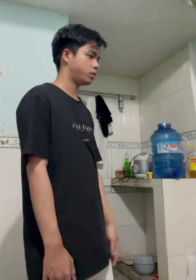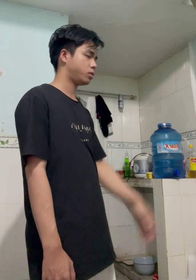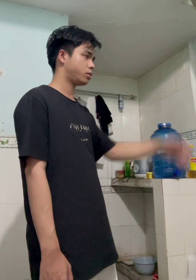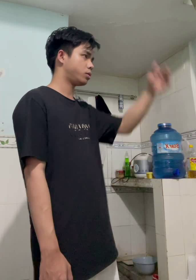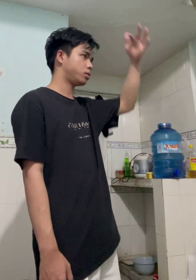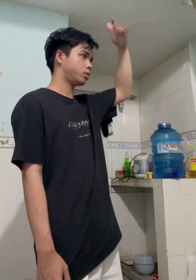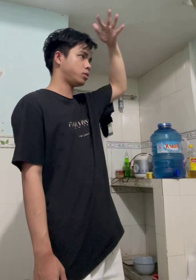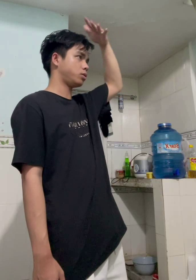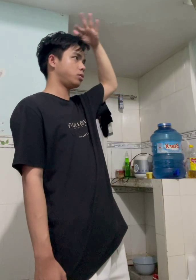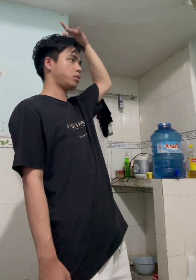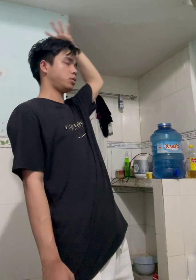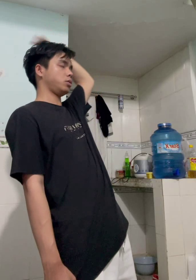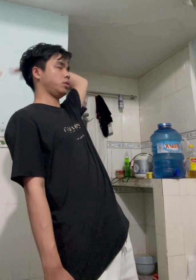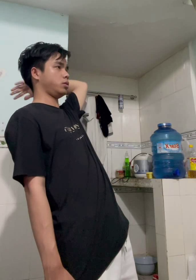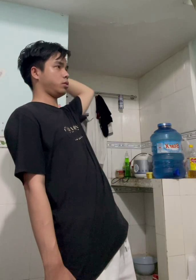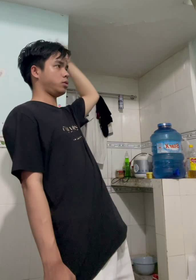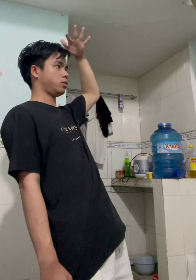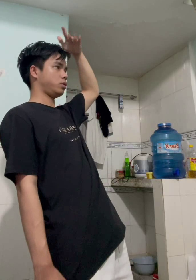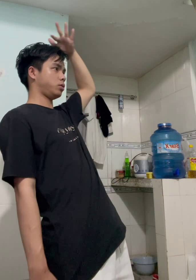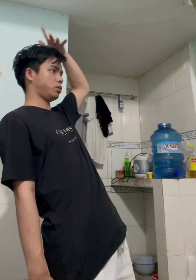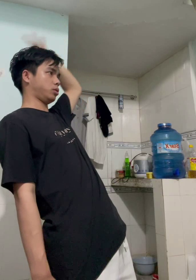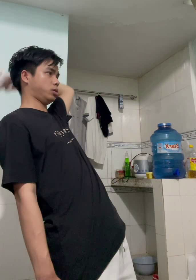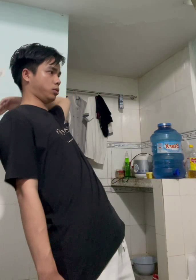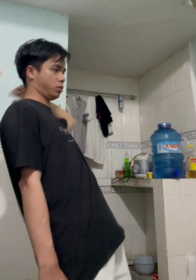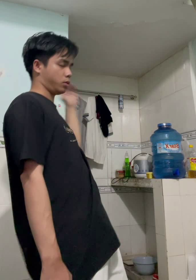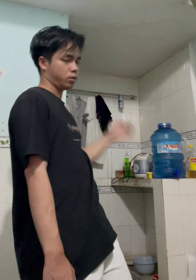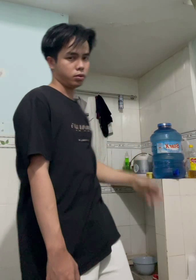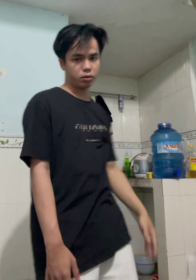vo ly